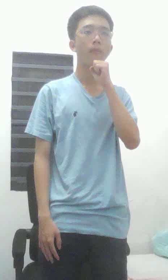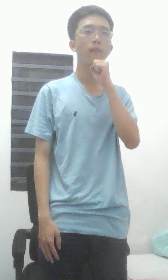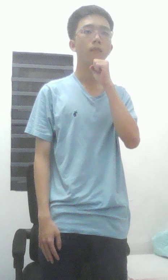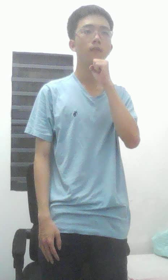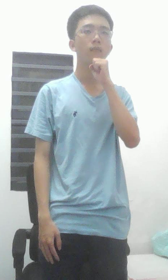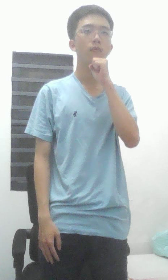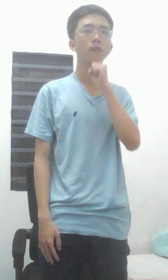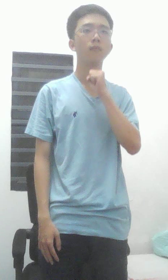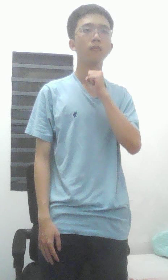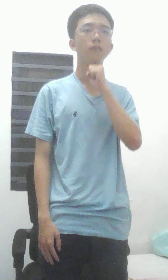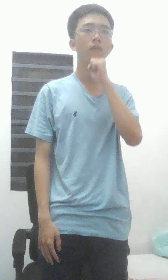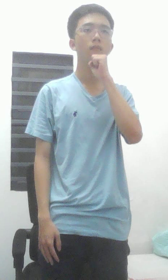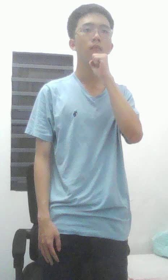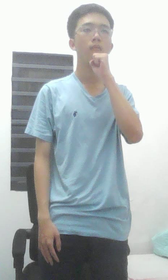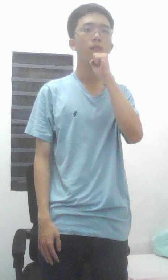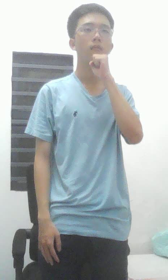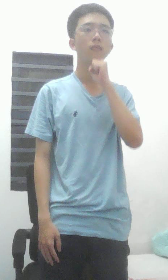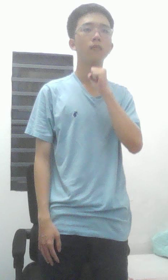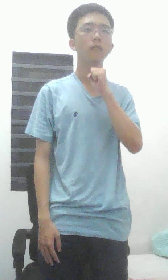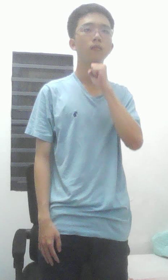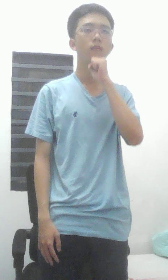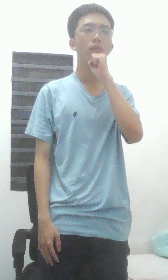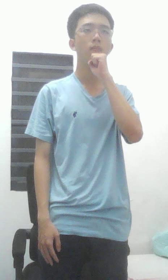dong y